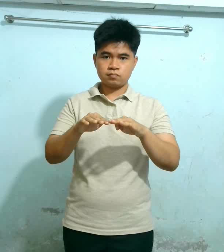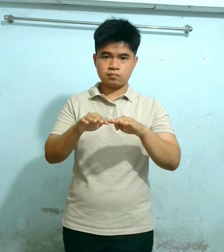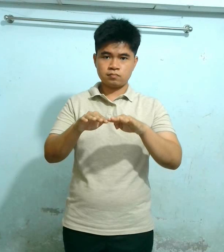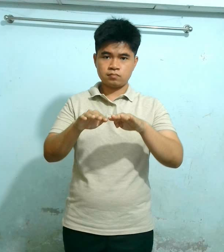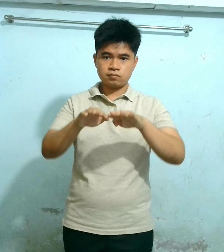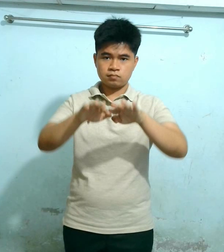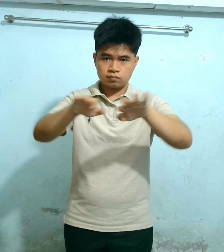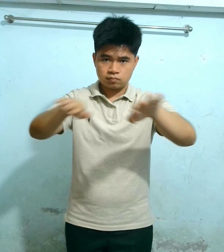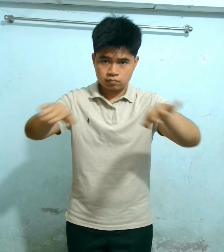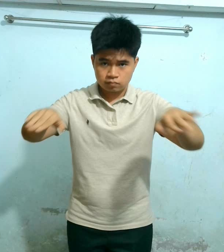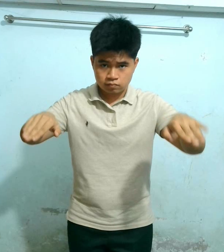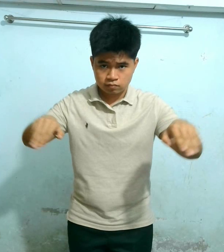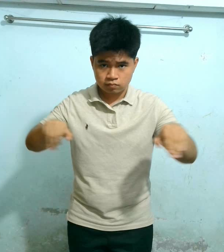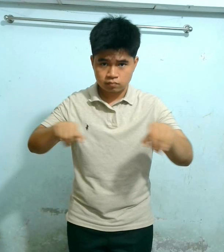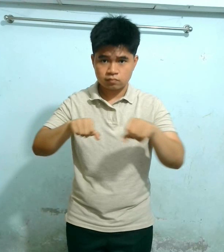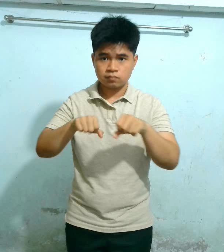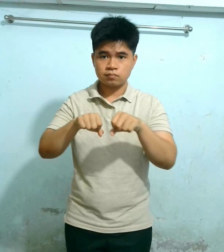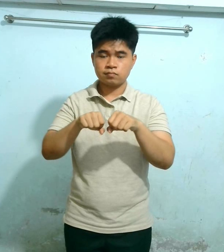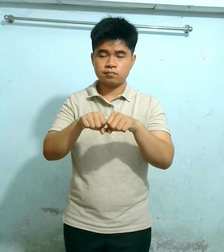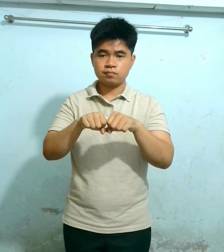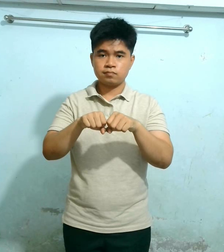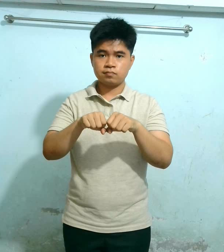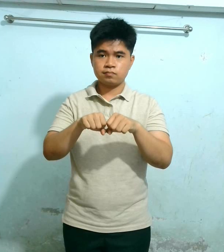boi